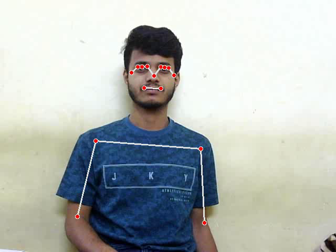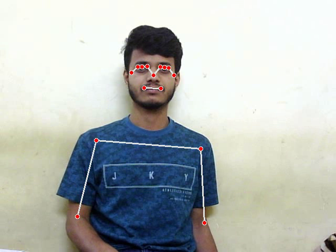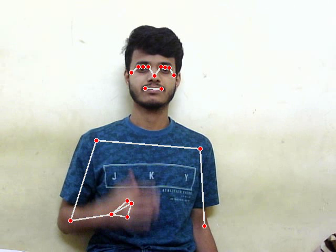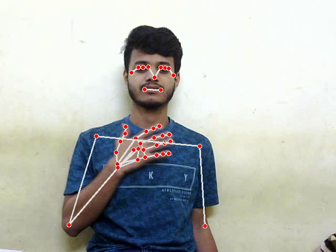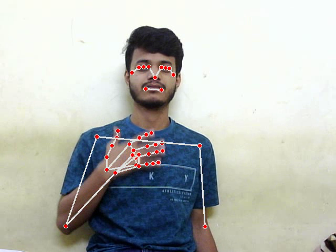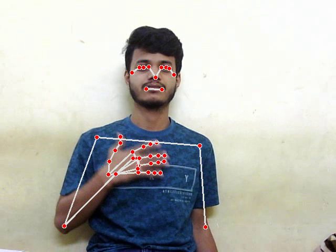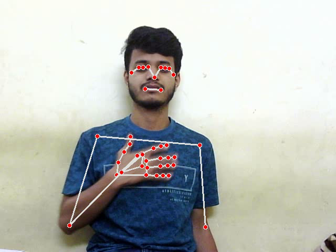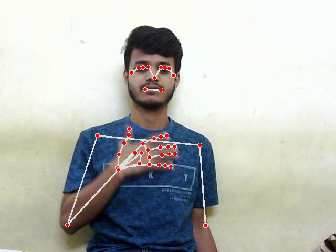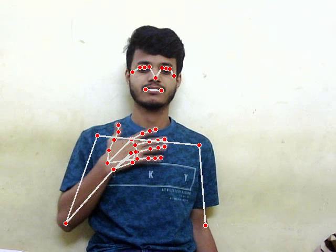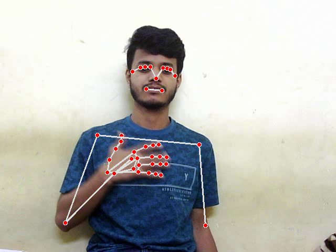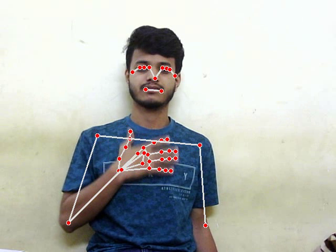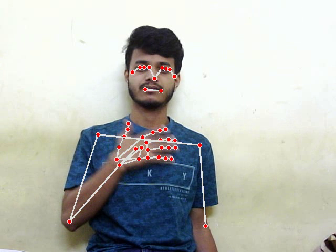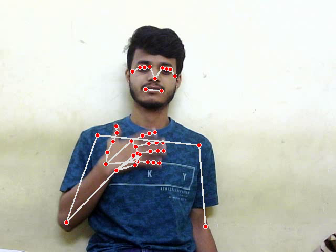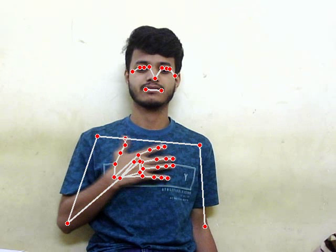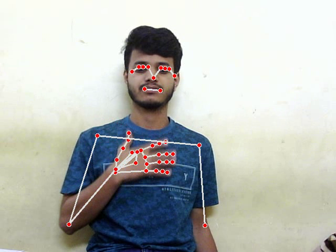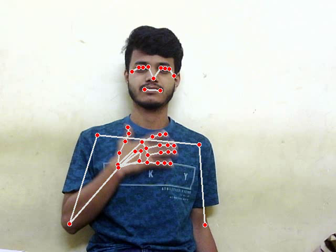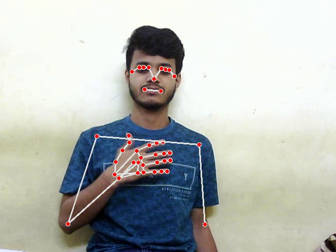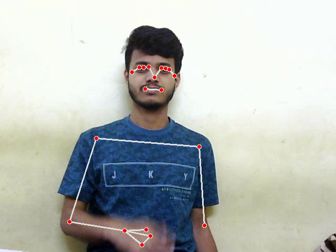please